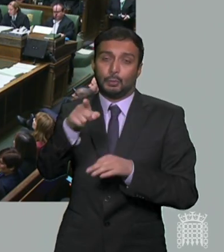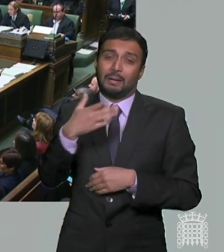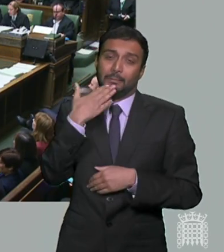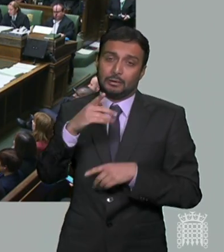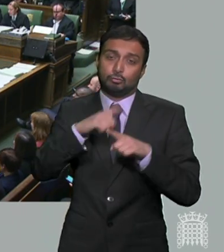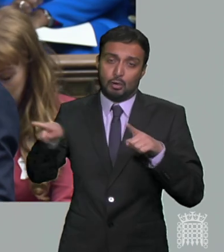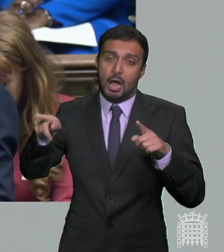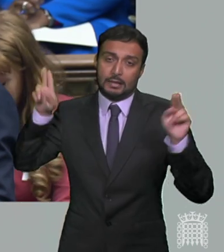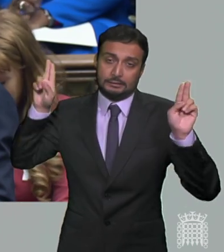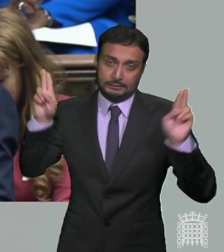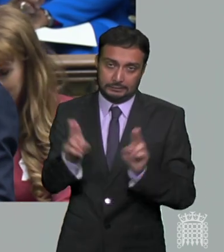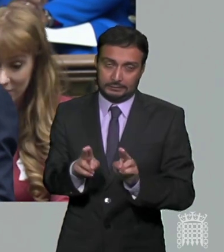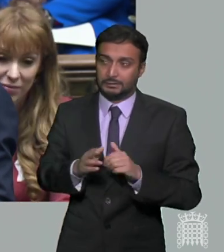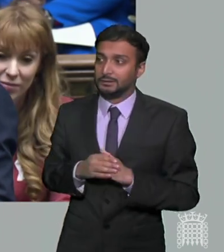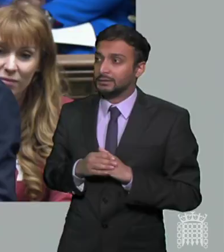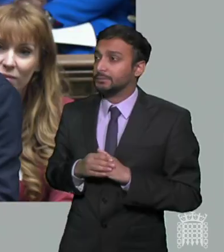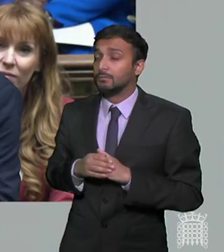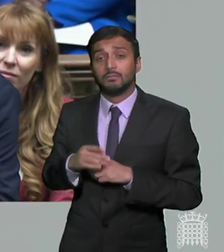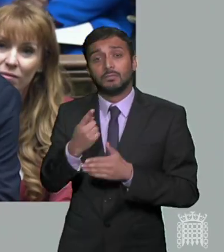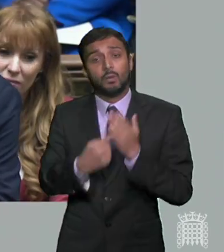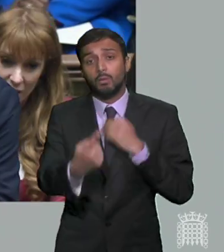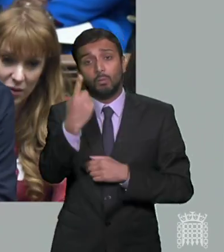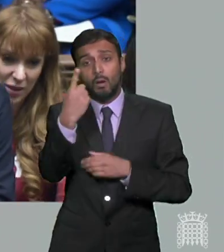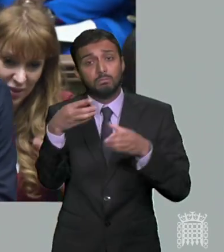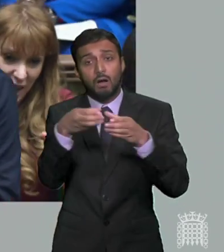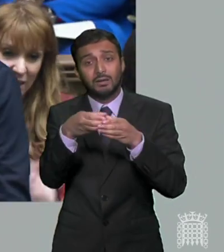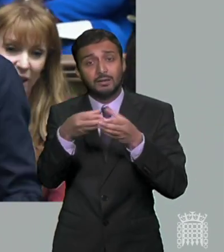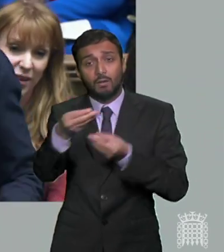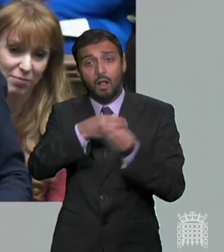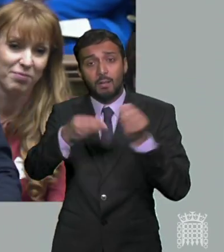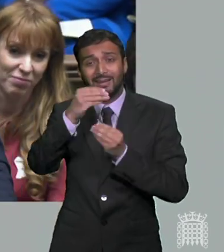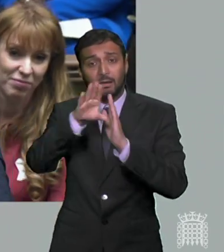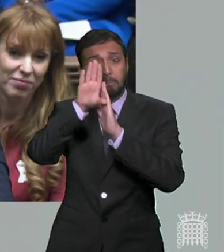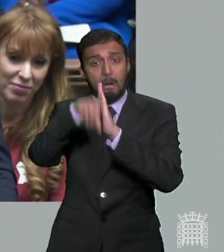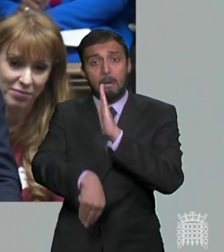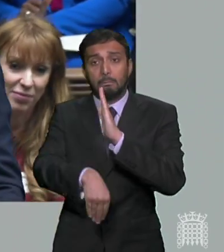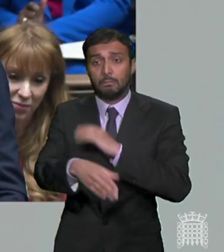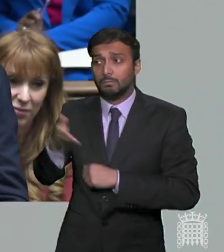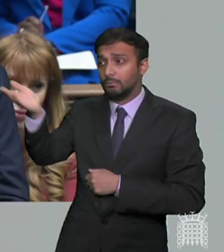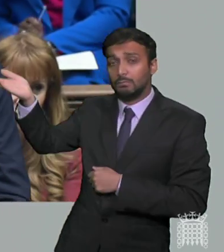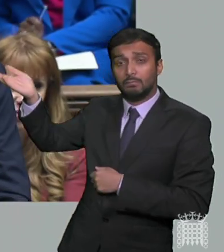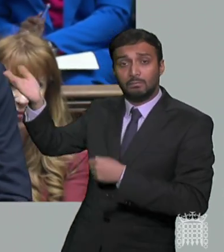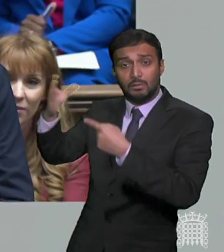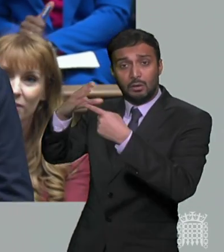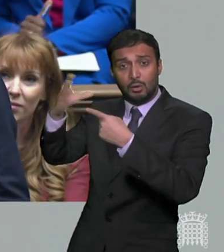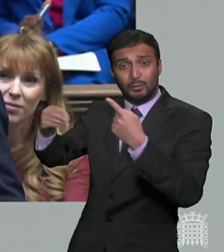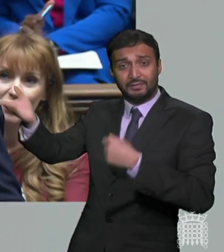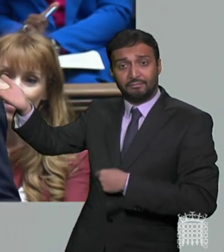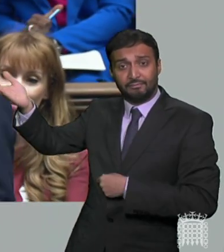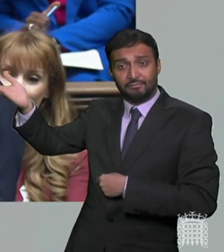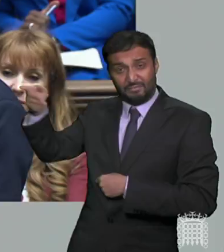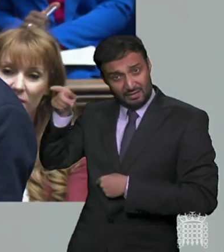There is only one party that crashed on the economy and it is sitting there on the Government Benches.